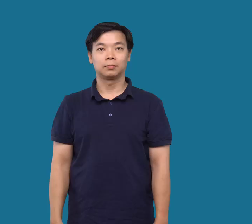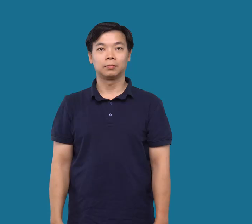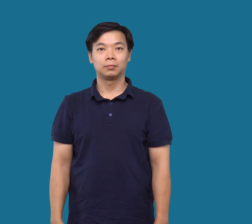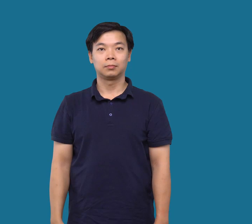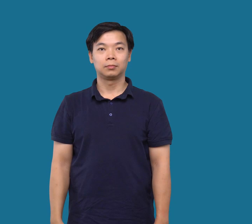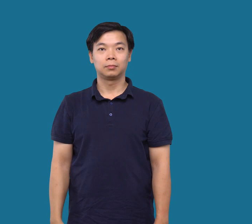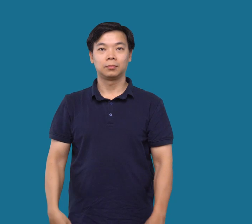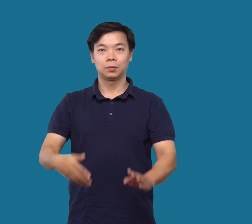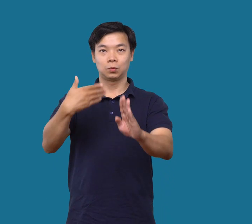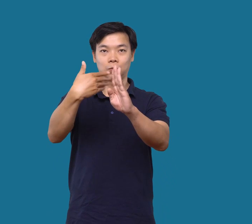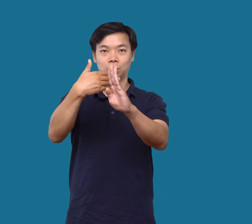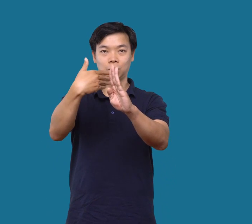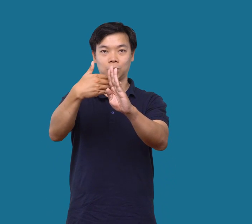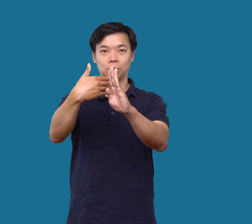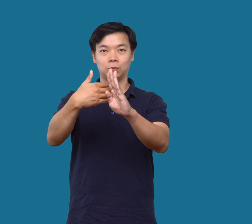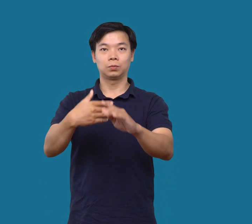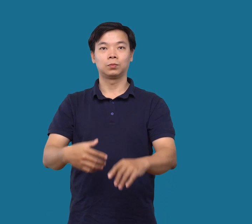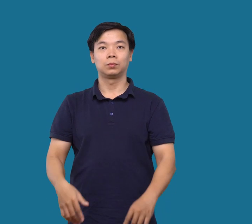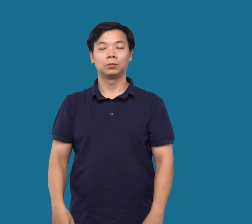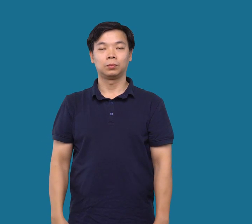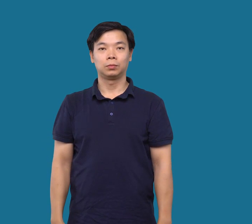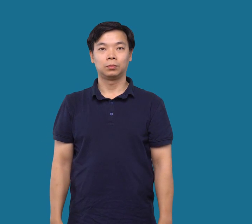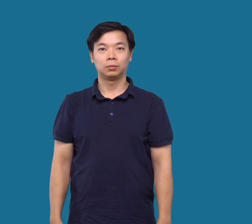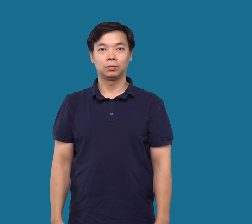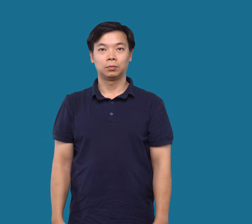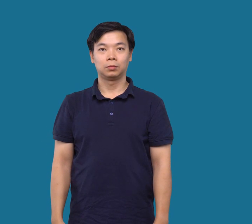nhà trường